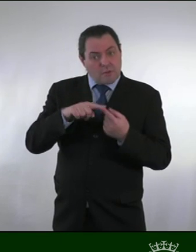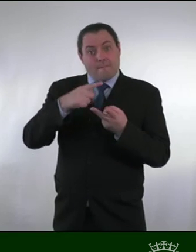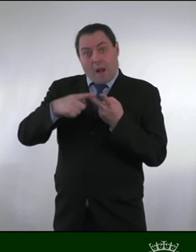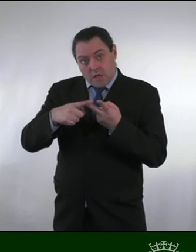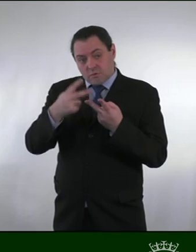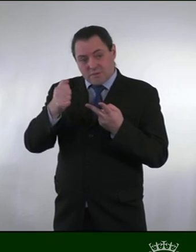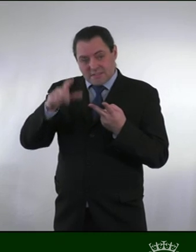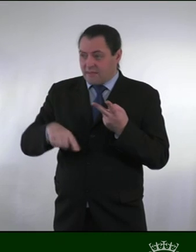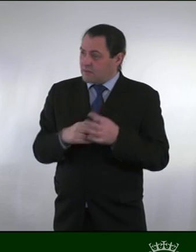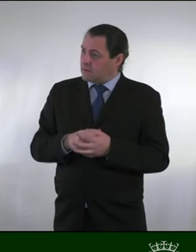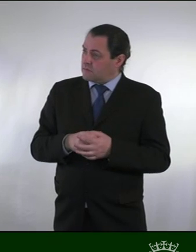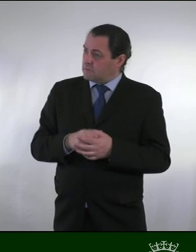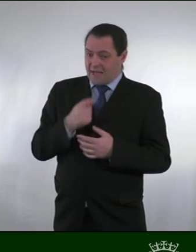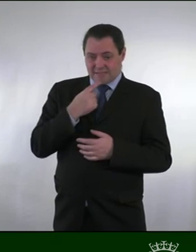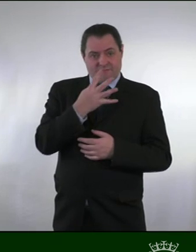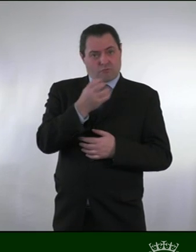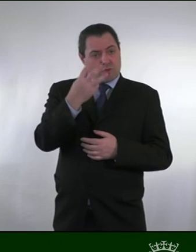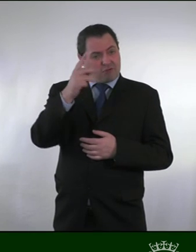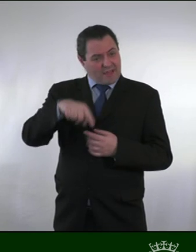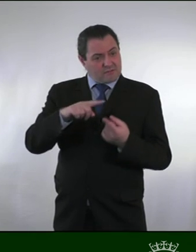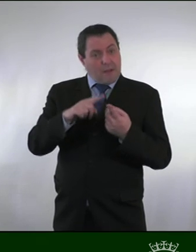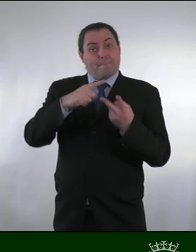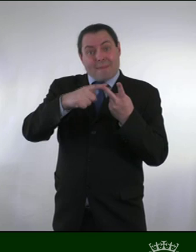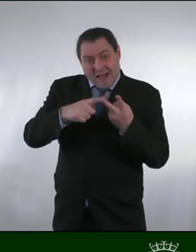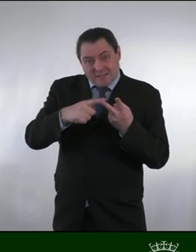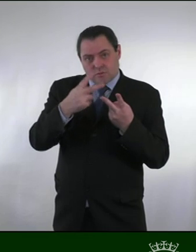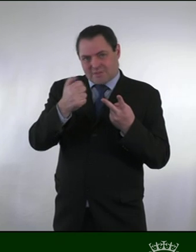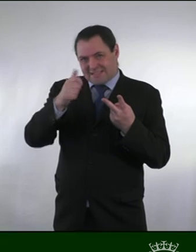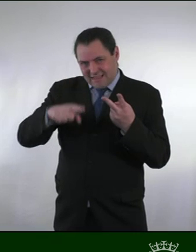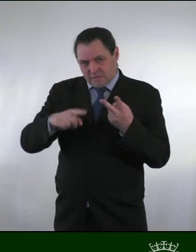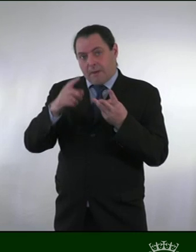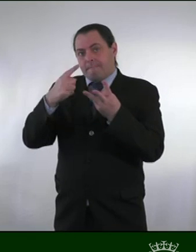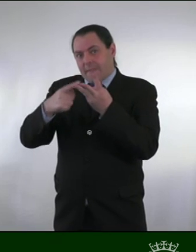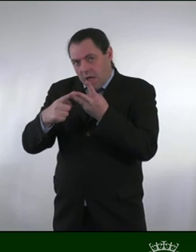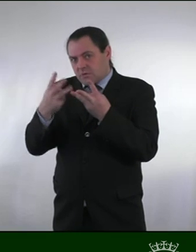I said 403,000, plus 26,000, plus 30,000.